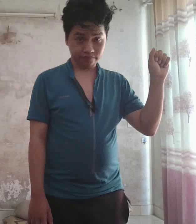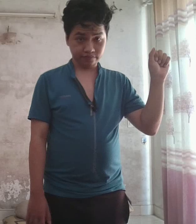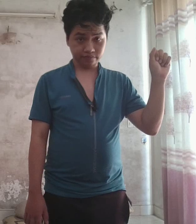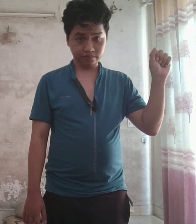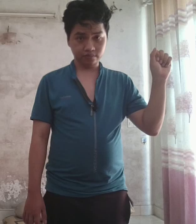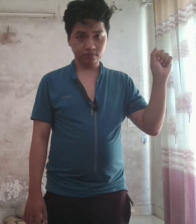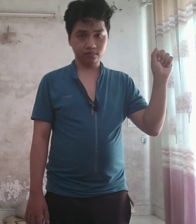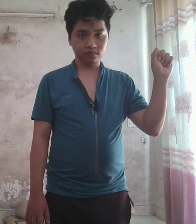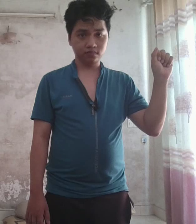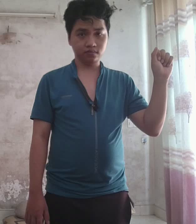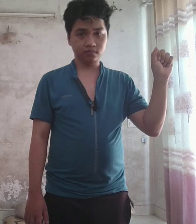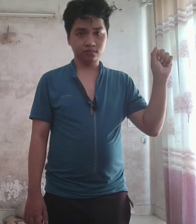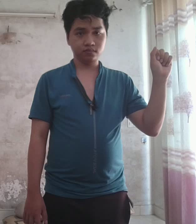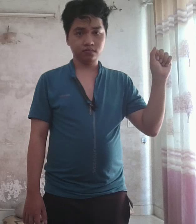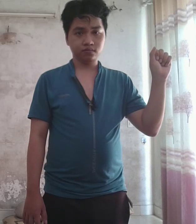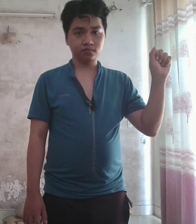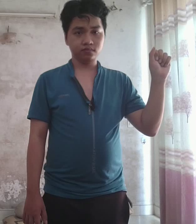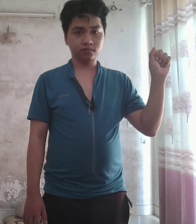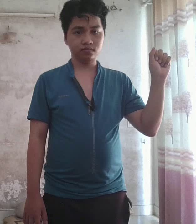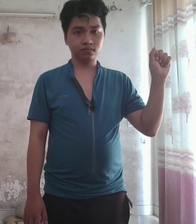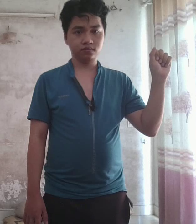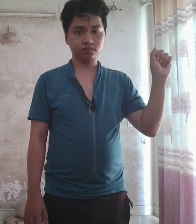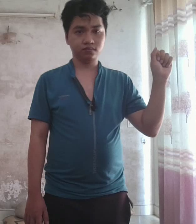a